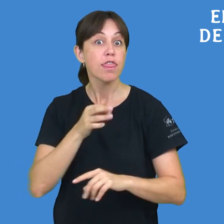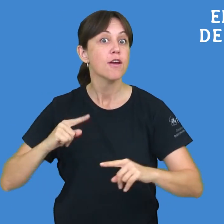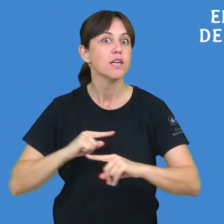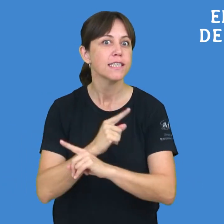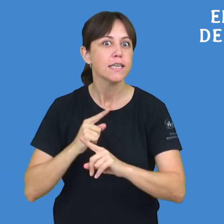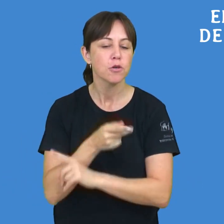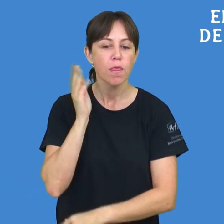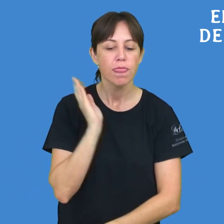nervioso